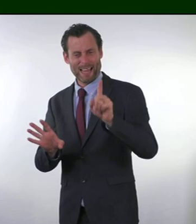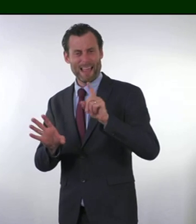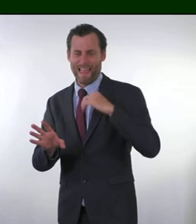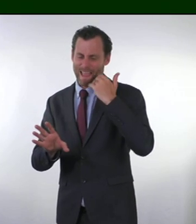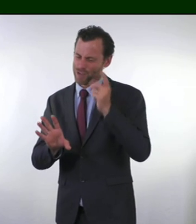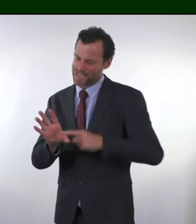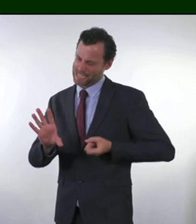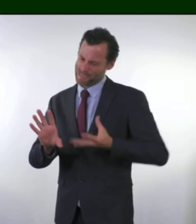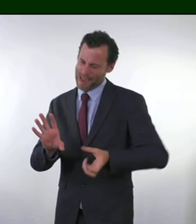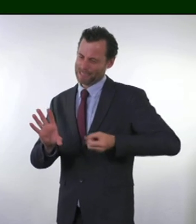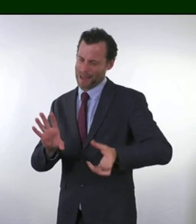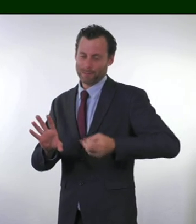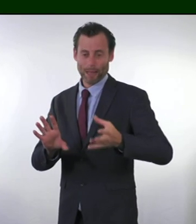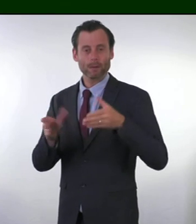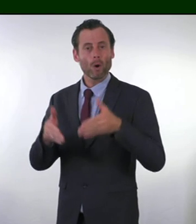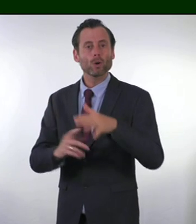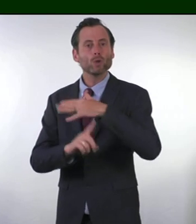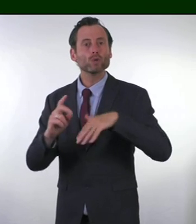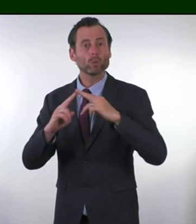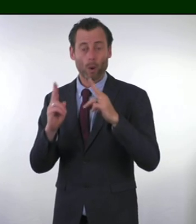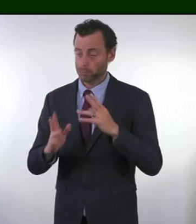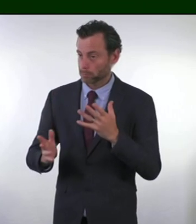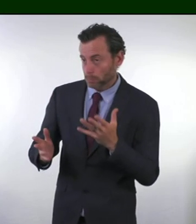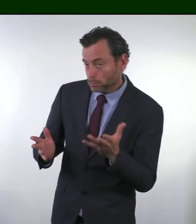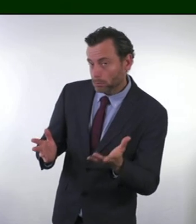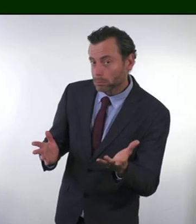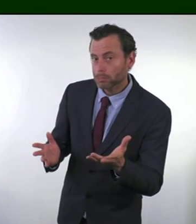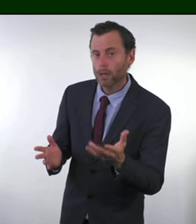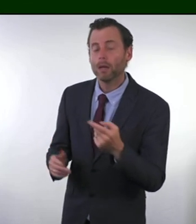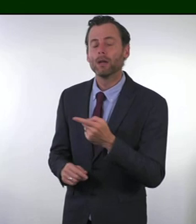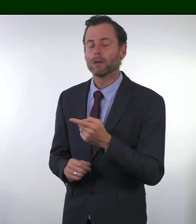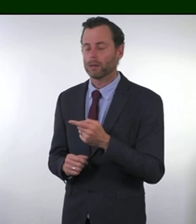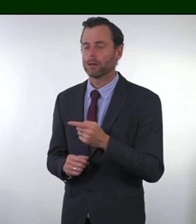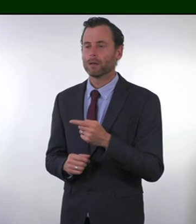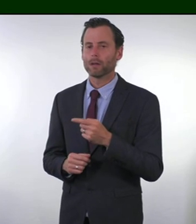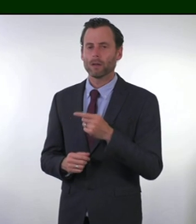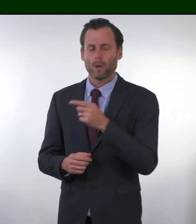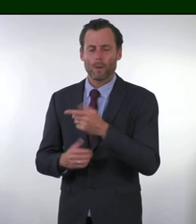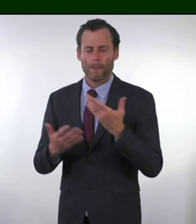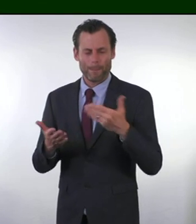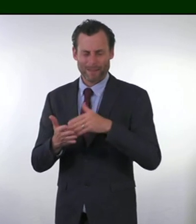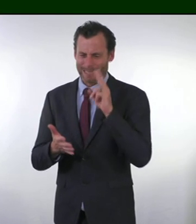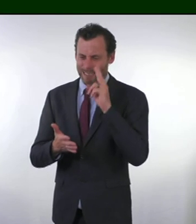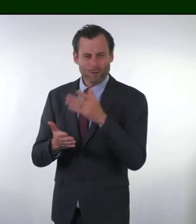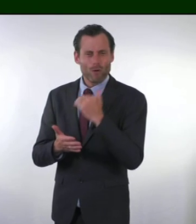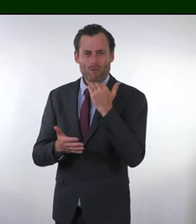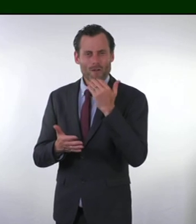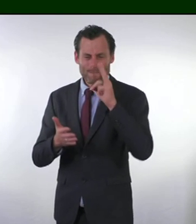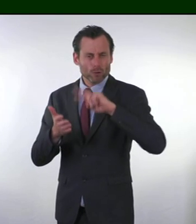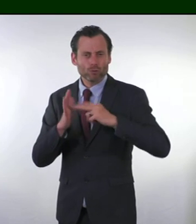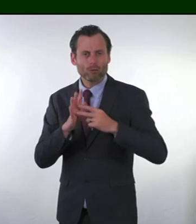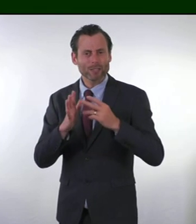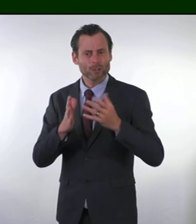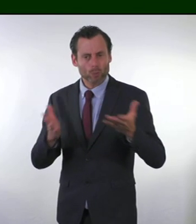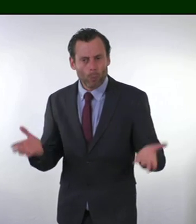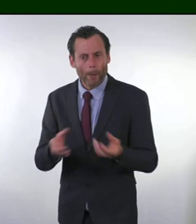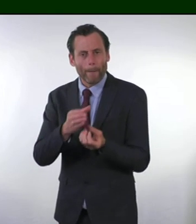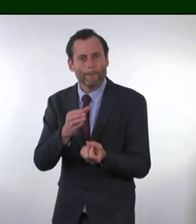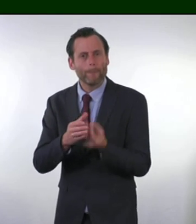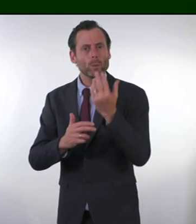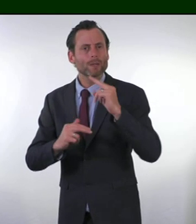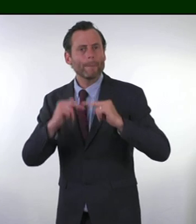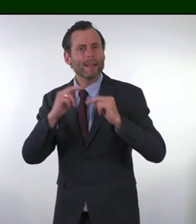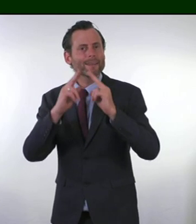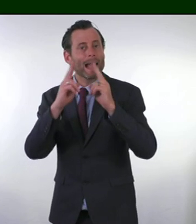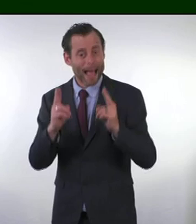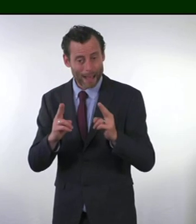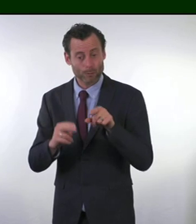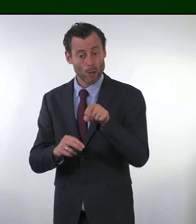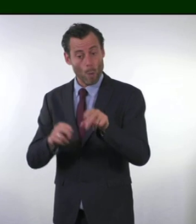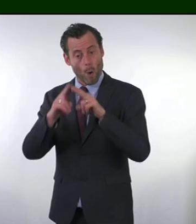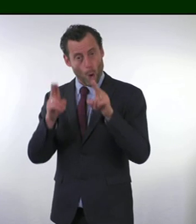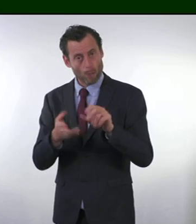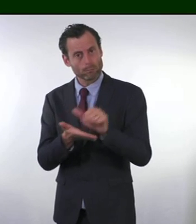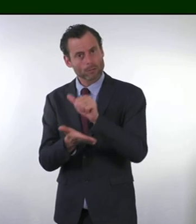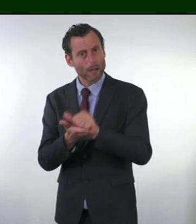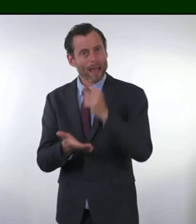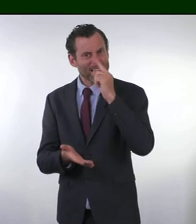The muddled confusions over stamp duty over the past 48 hours reflect a broader lack of strategy when it comes to house building, particularly for genuinely affordable and social homes.